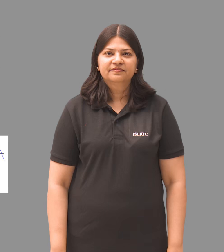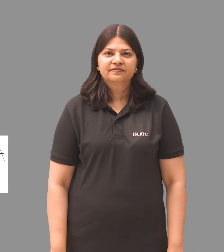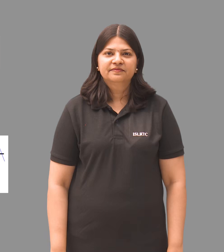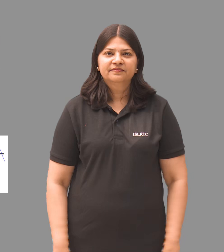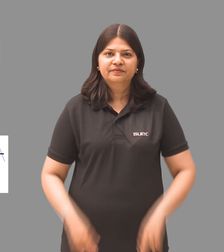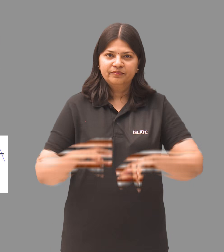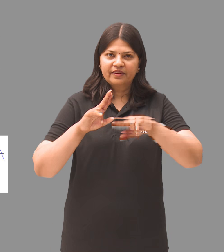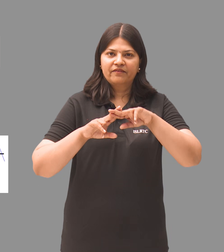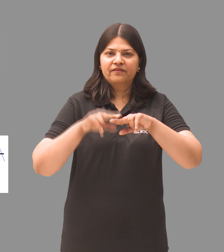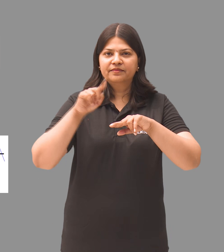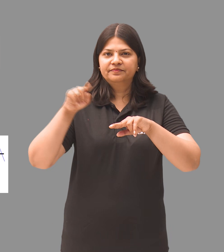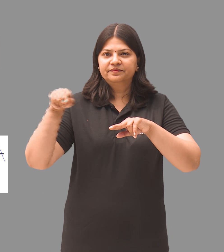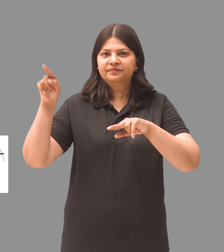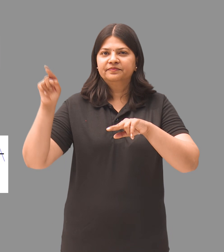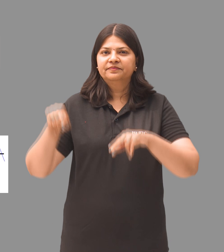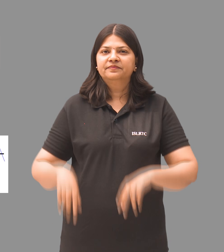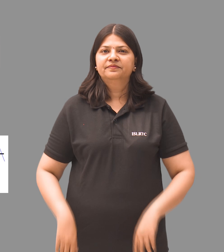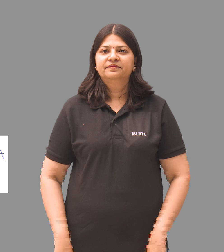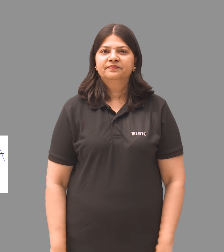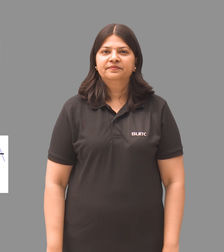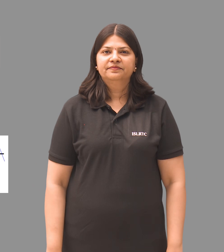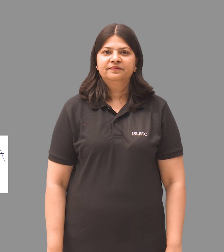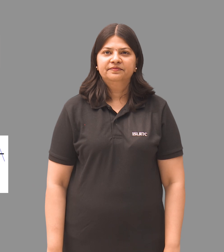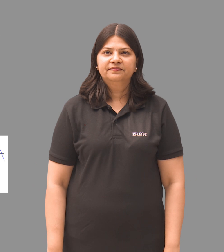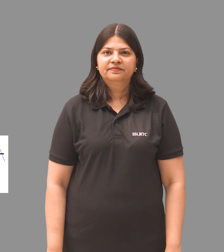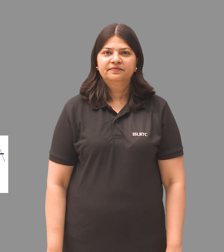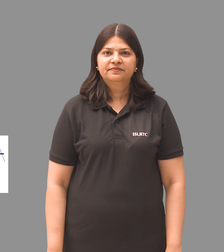Frequency